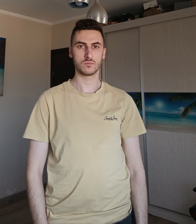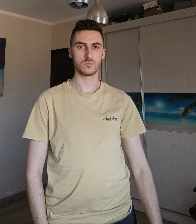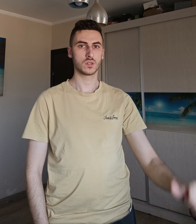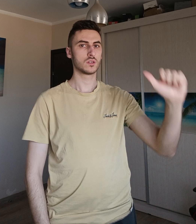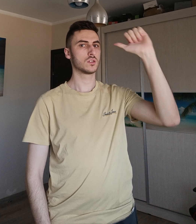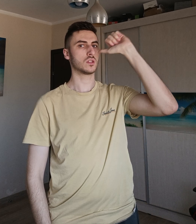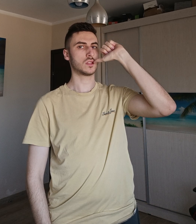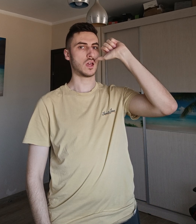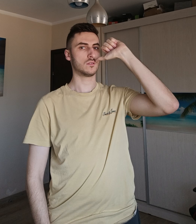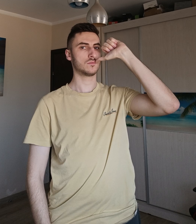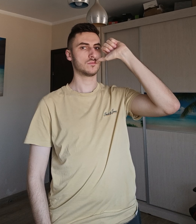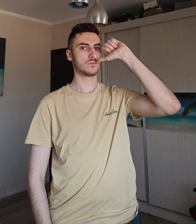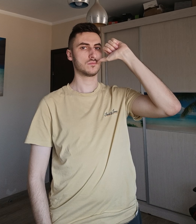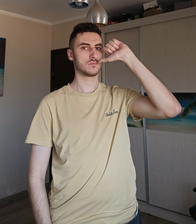לשתות